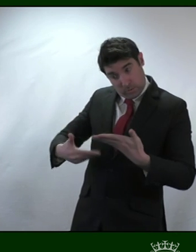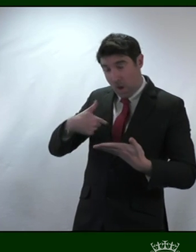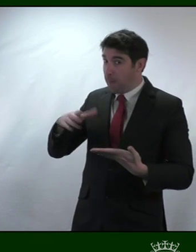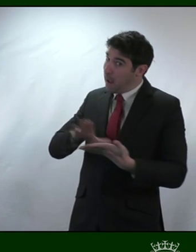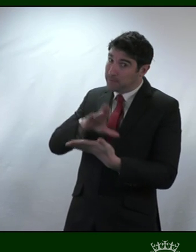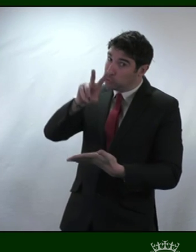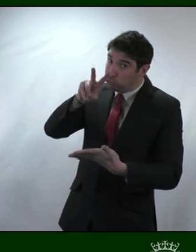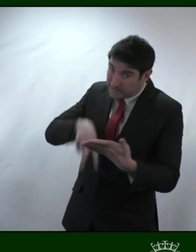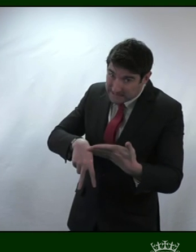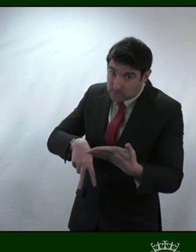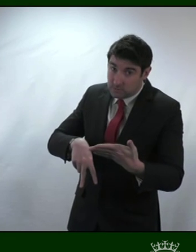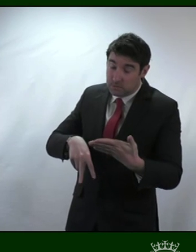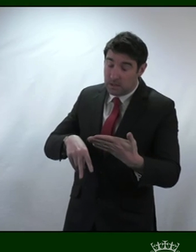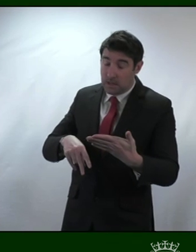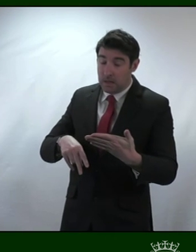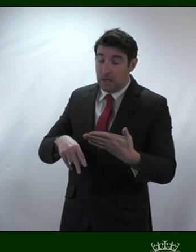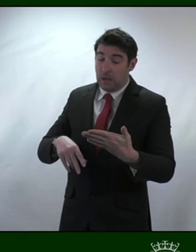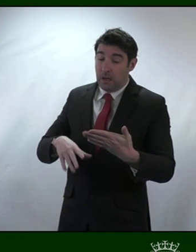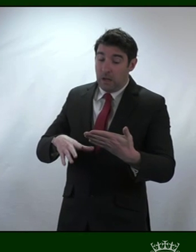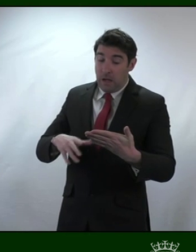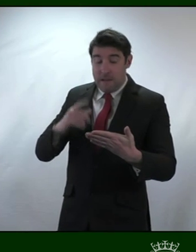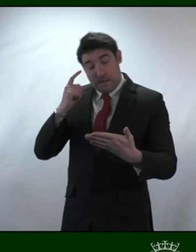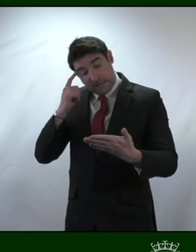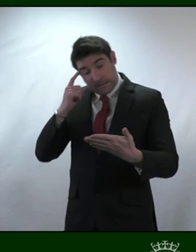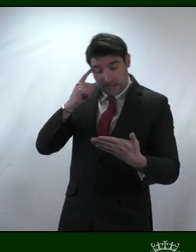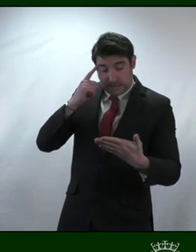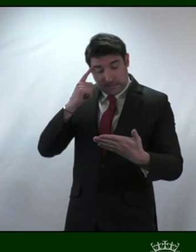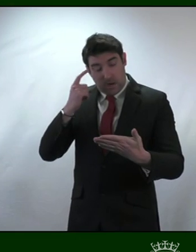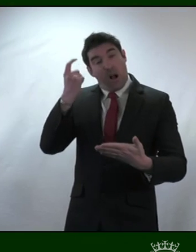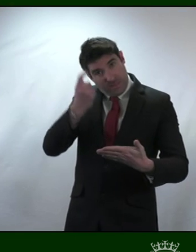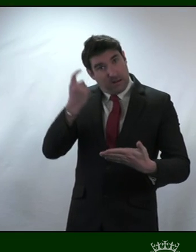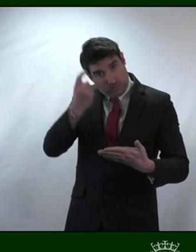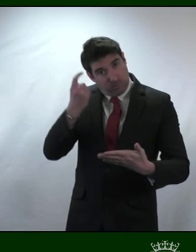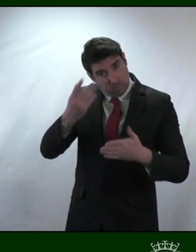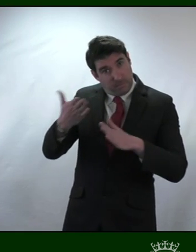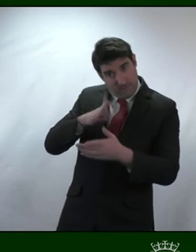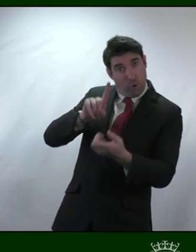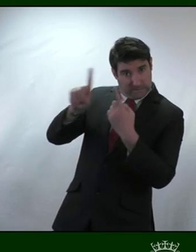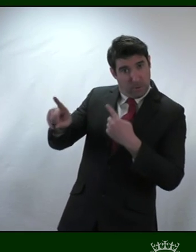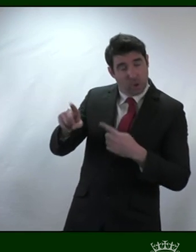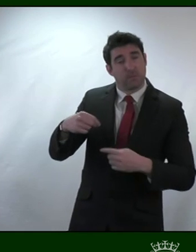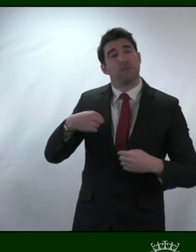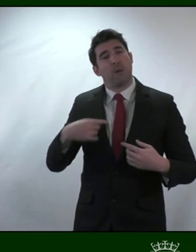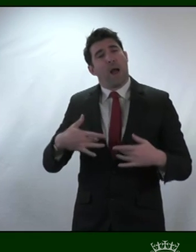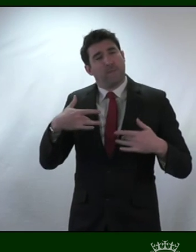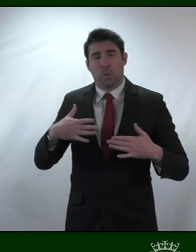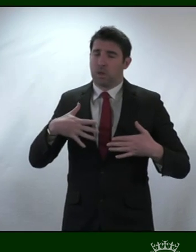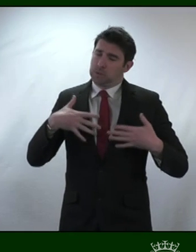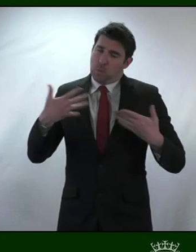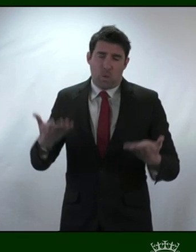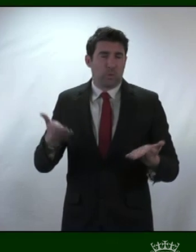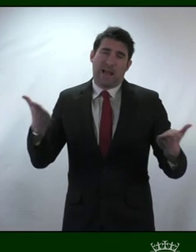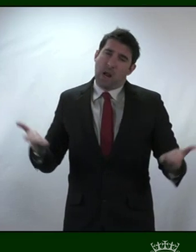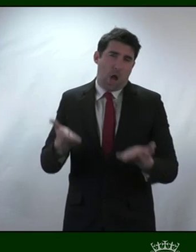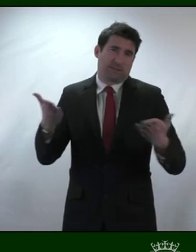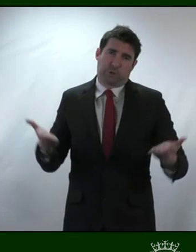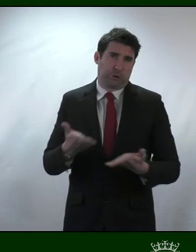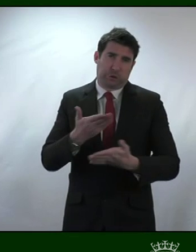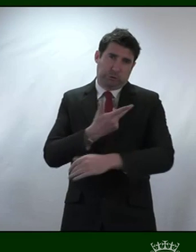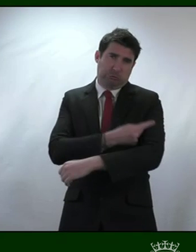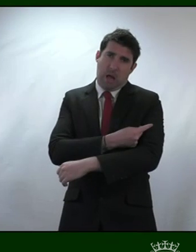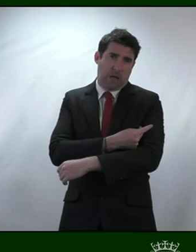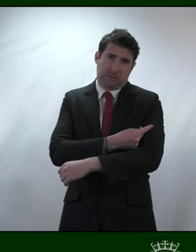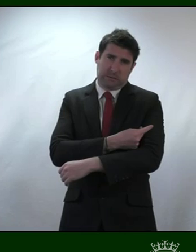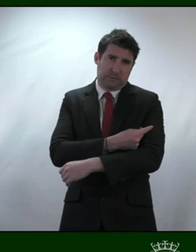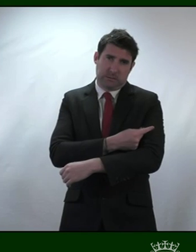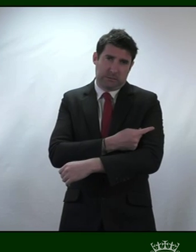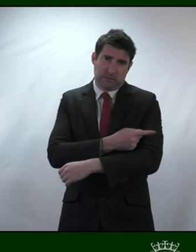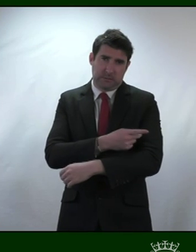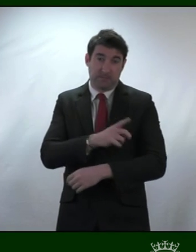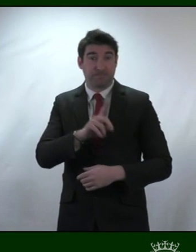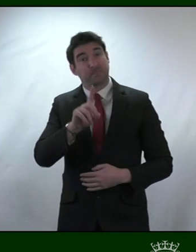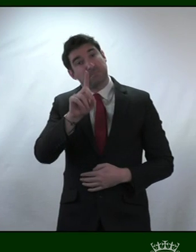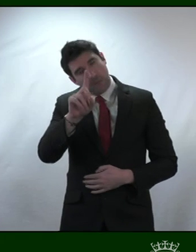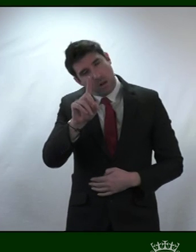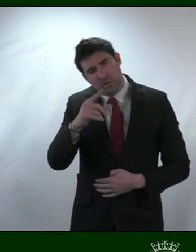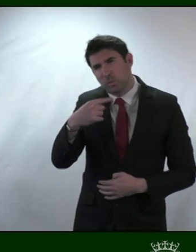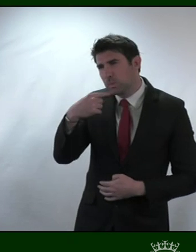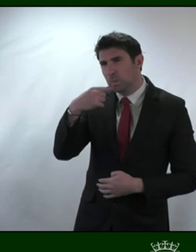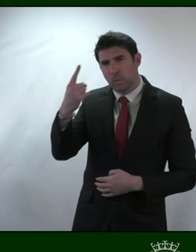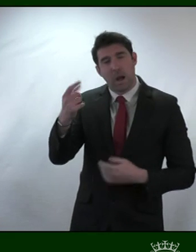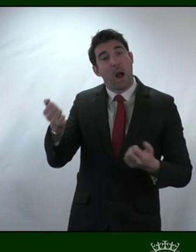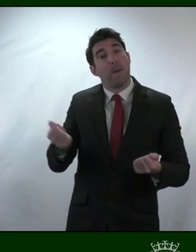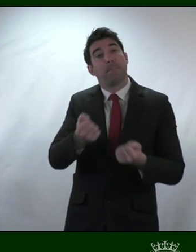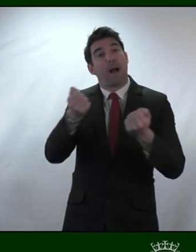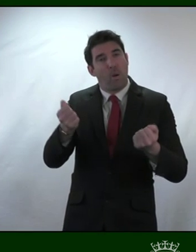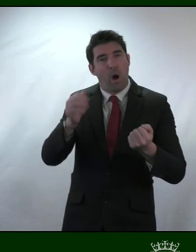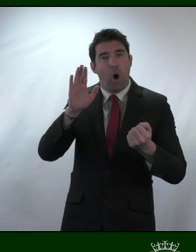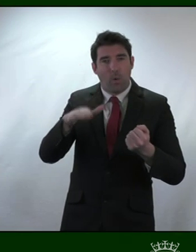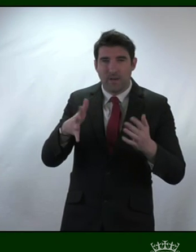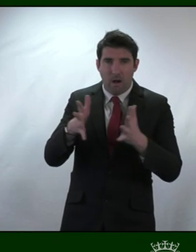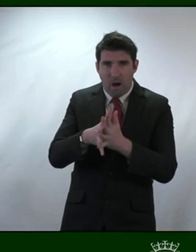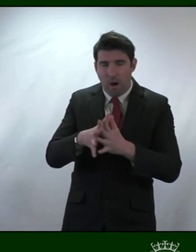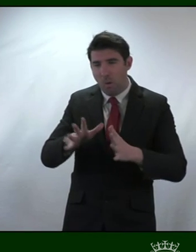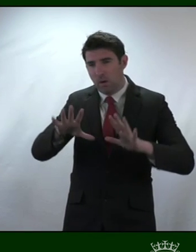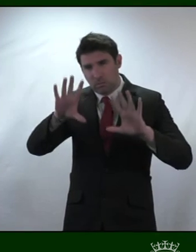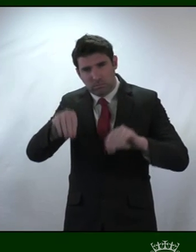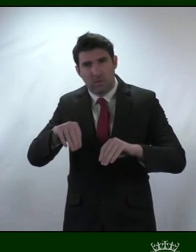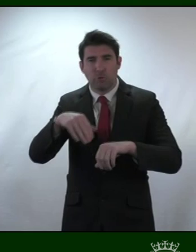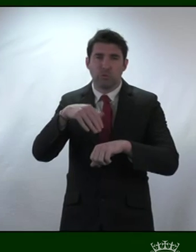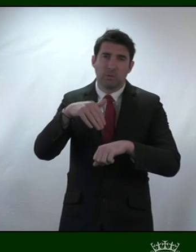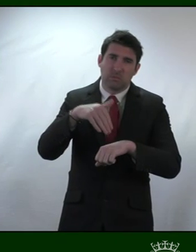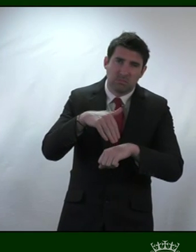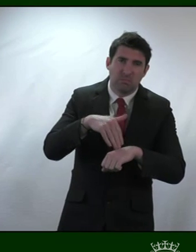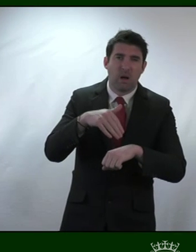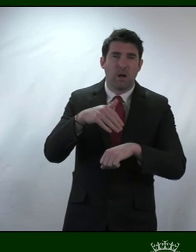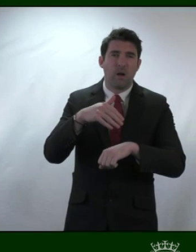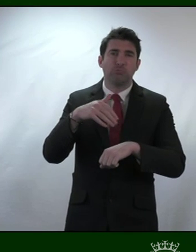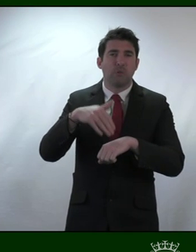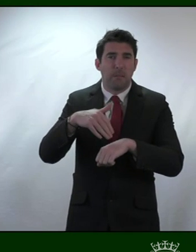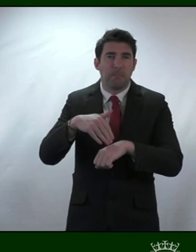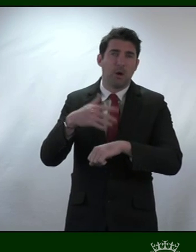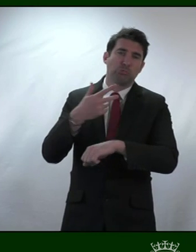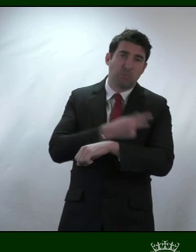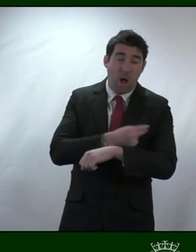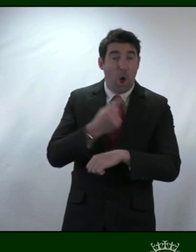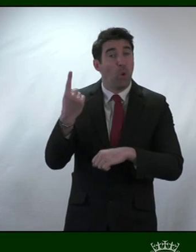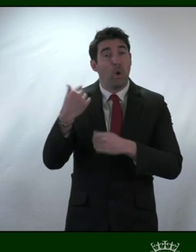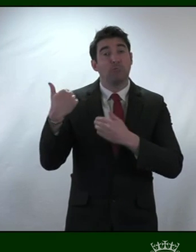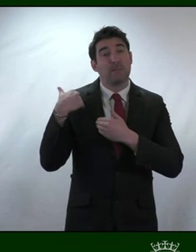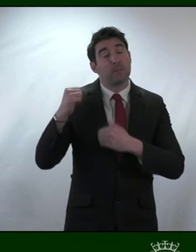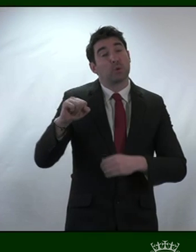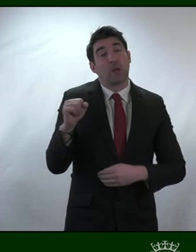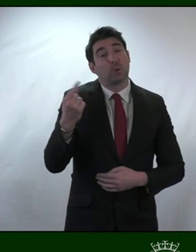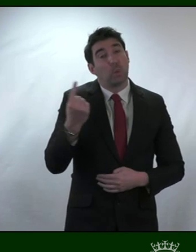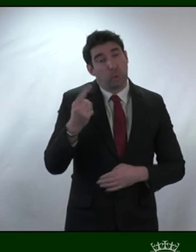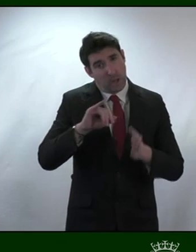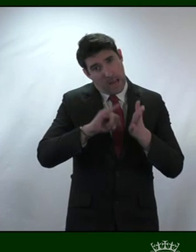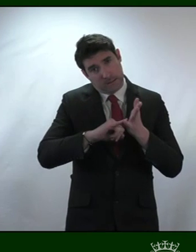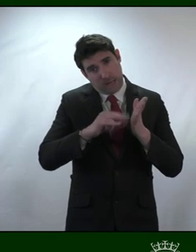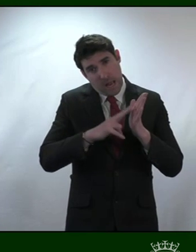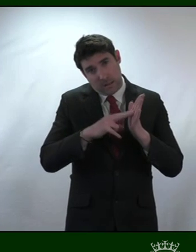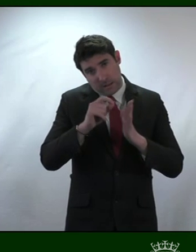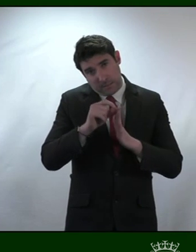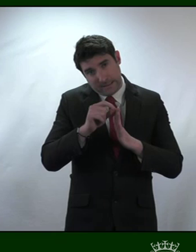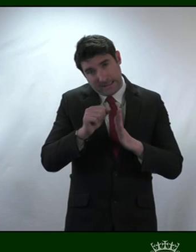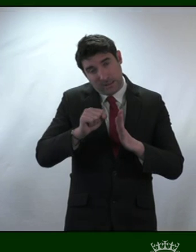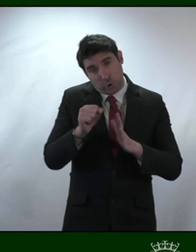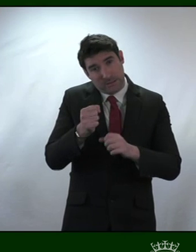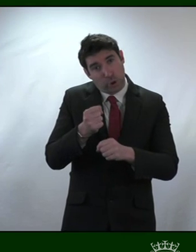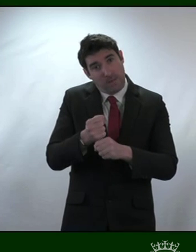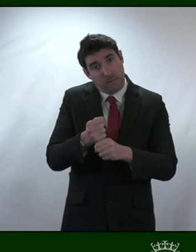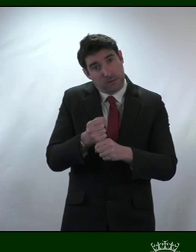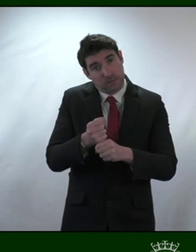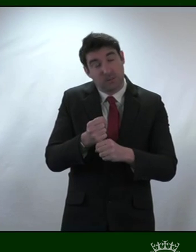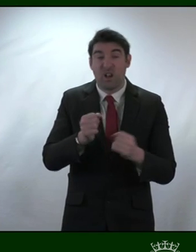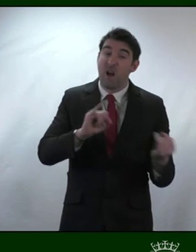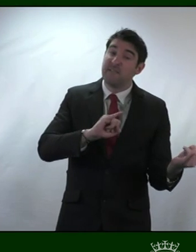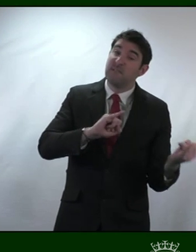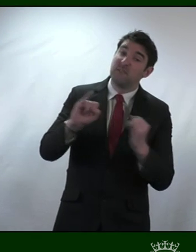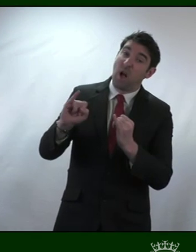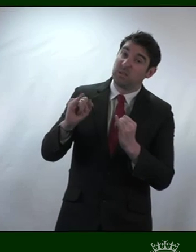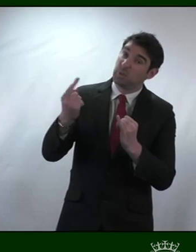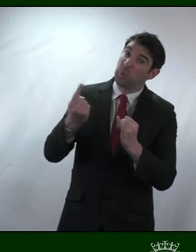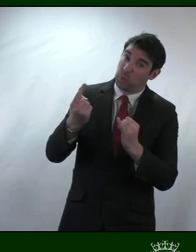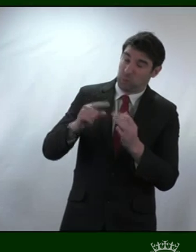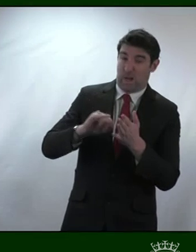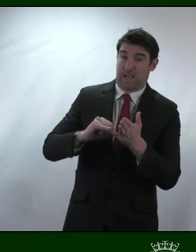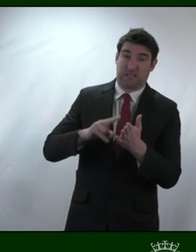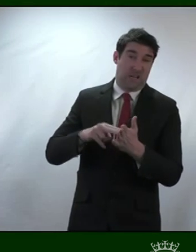Gentleman one more time, and to pursue the agenda of tackling drugs, but the vast panoply of powers that are needed to tackle drugs and drugs crime are already vested with the devolved Administration in Scotland, and I am afraid that the failures that he talks about are very largely down to them.